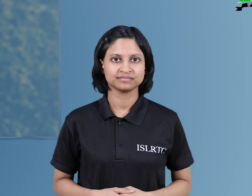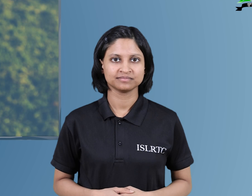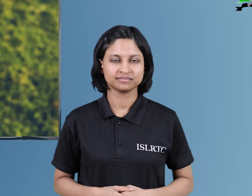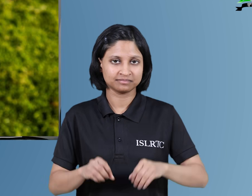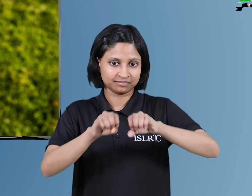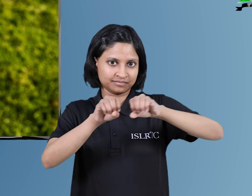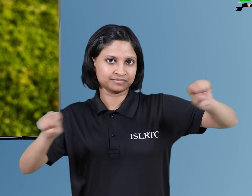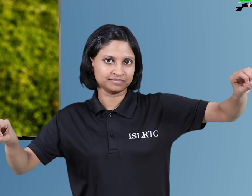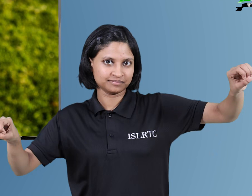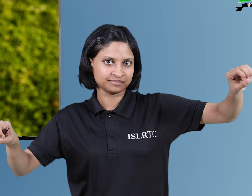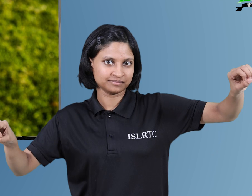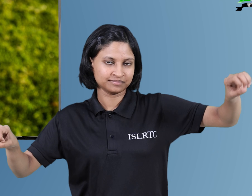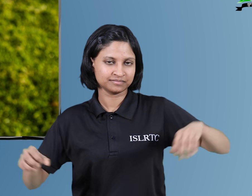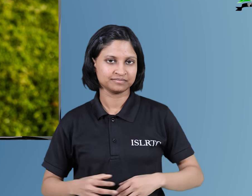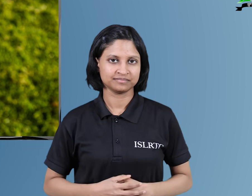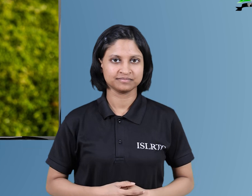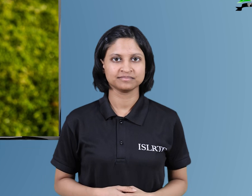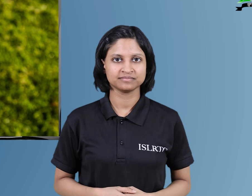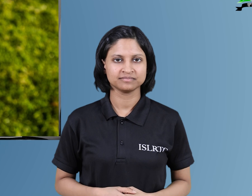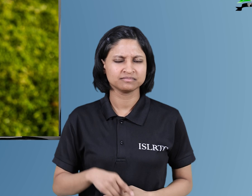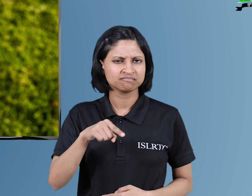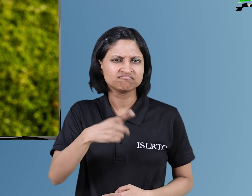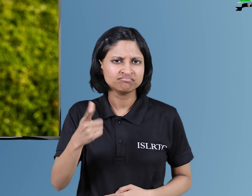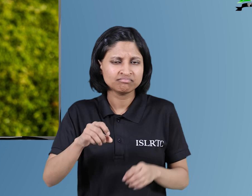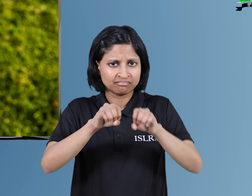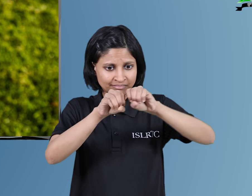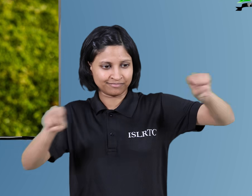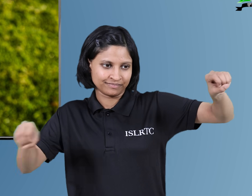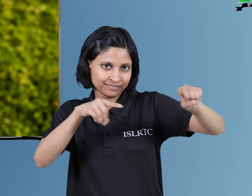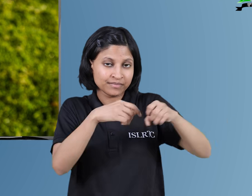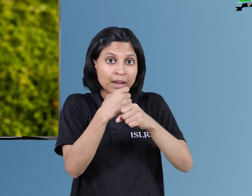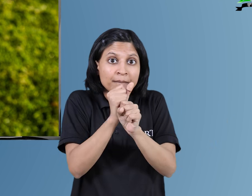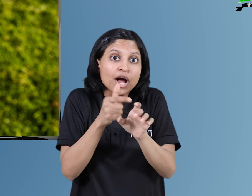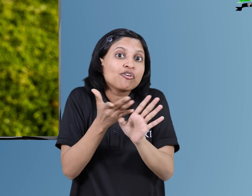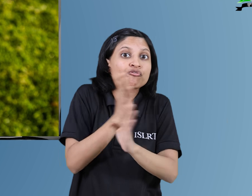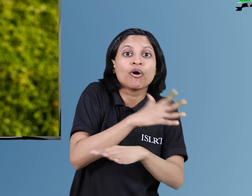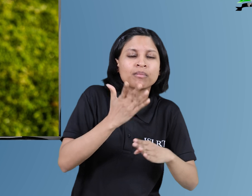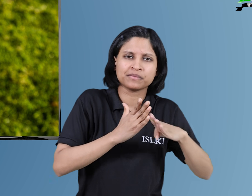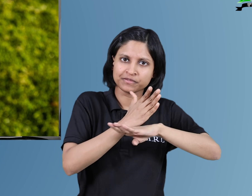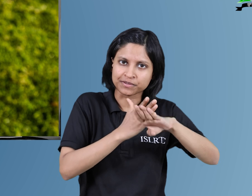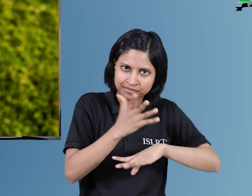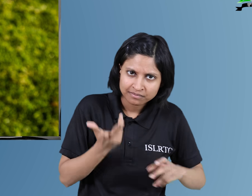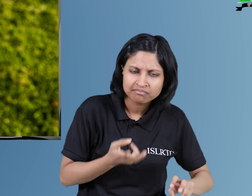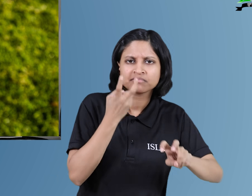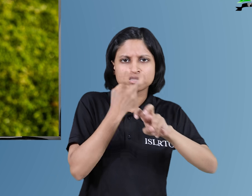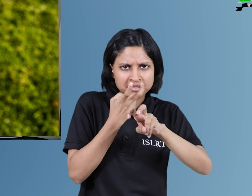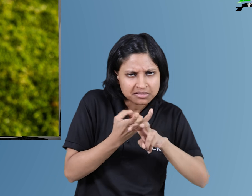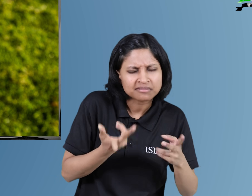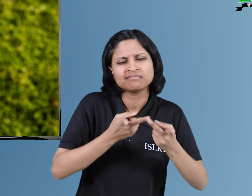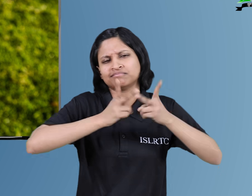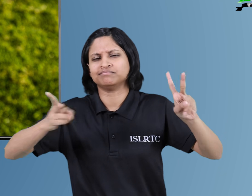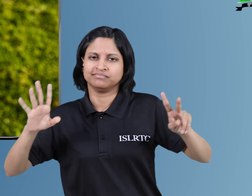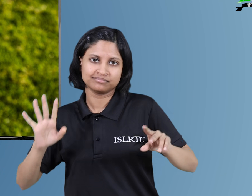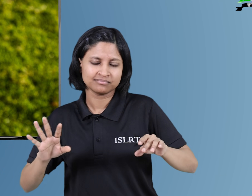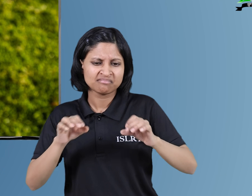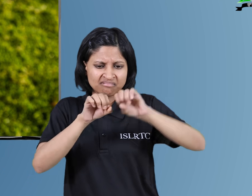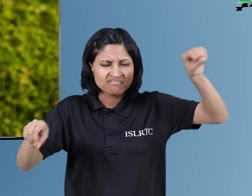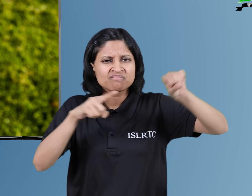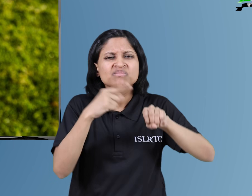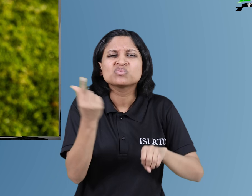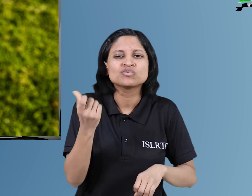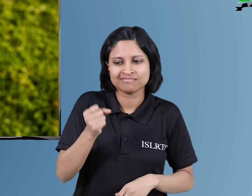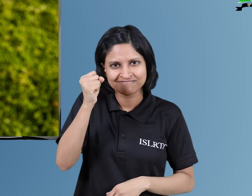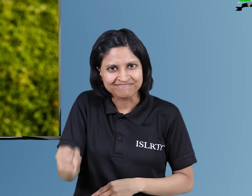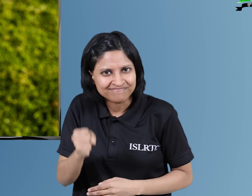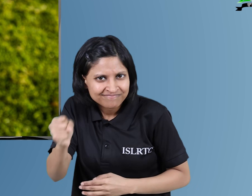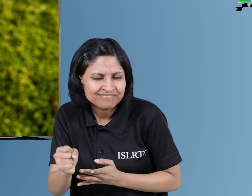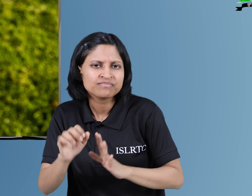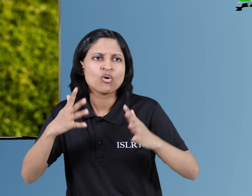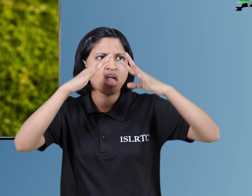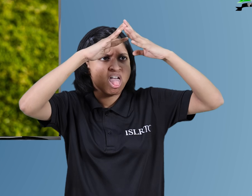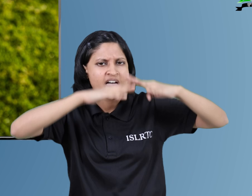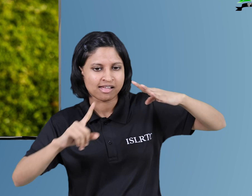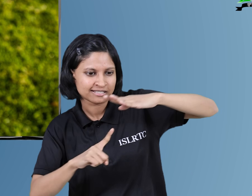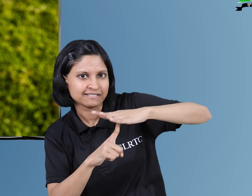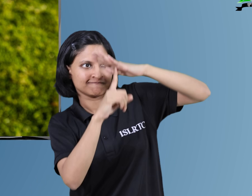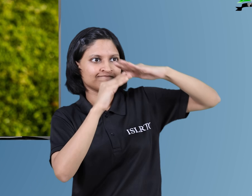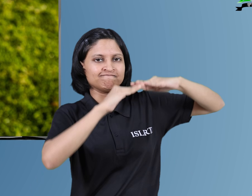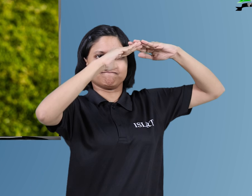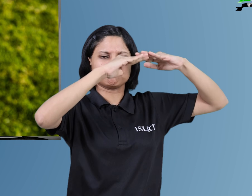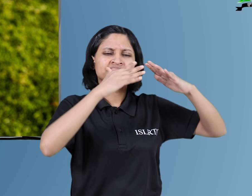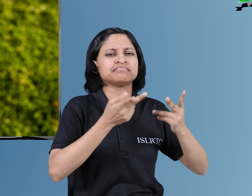Stick A stick is made of wood or metal, and is used for walking or as a support for various things.